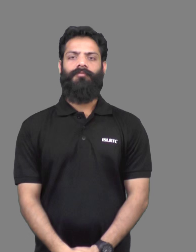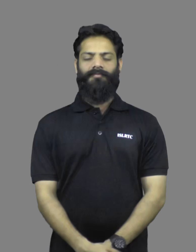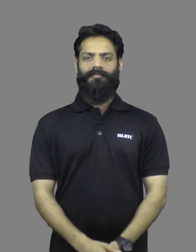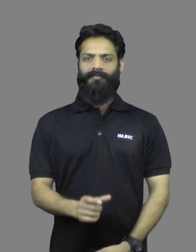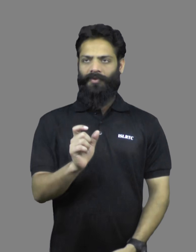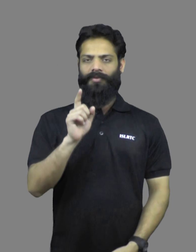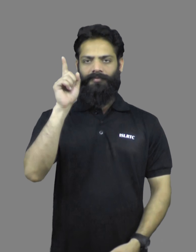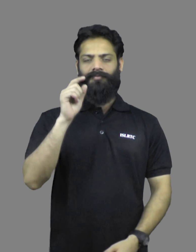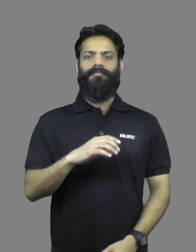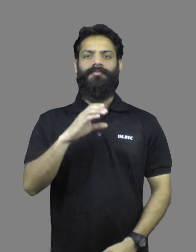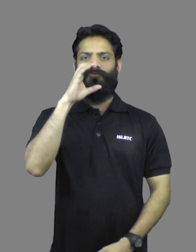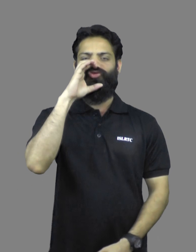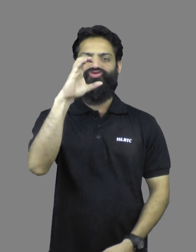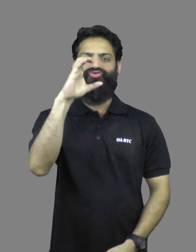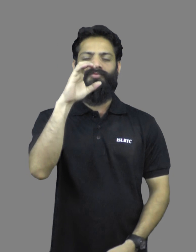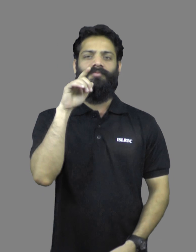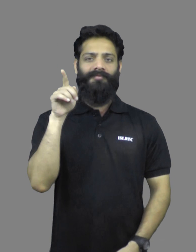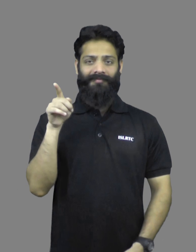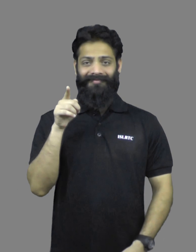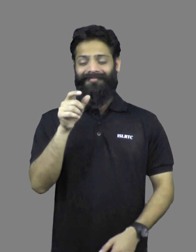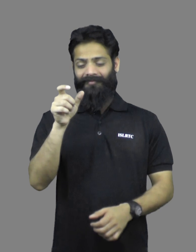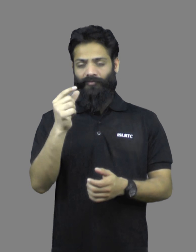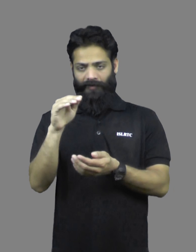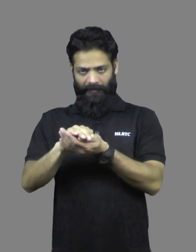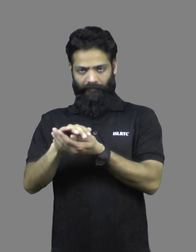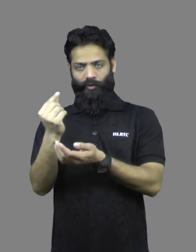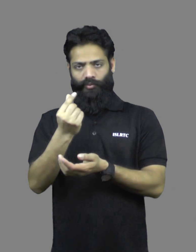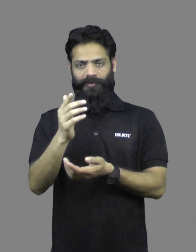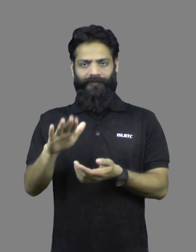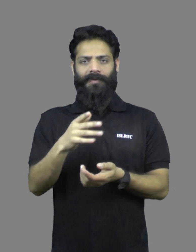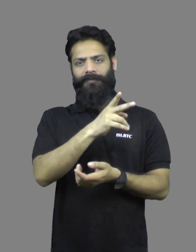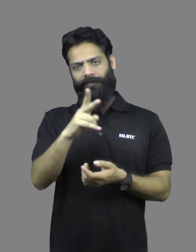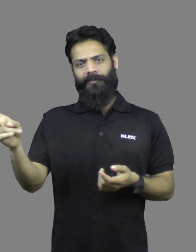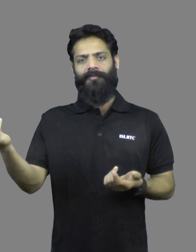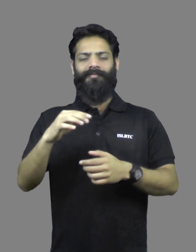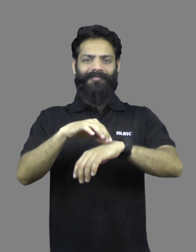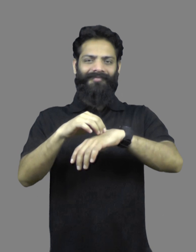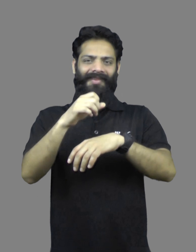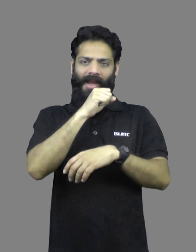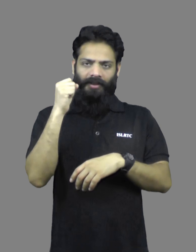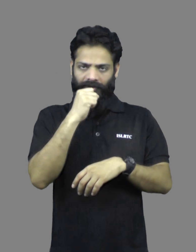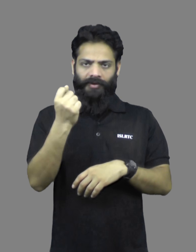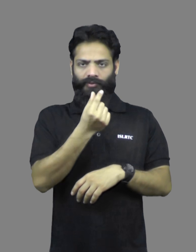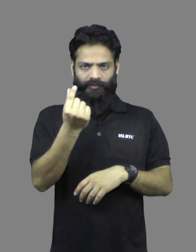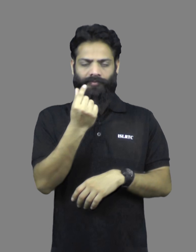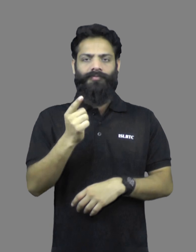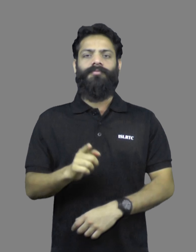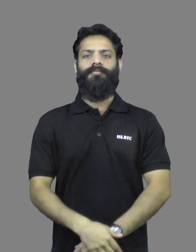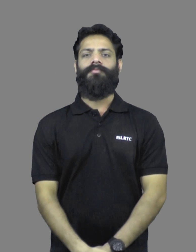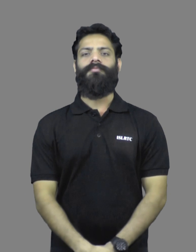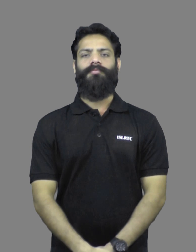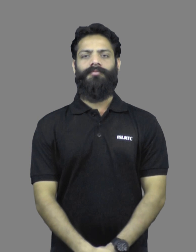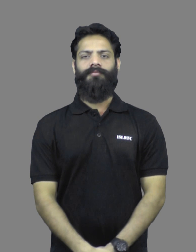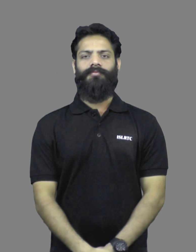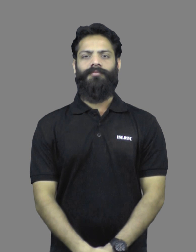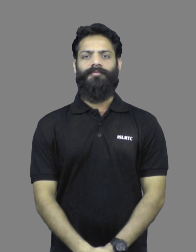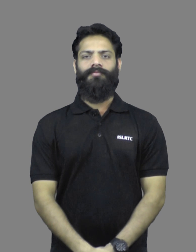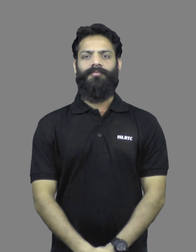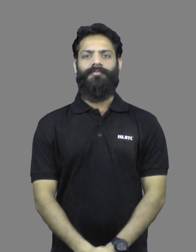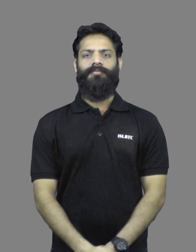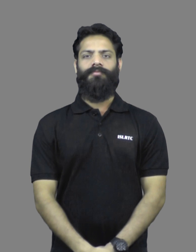Swine Farming